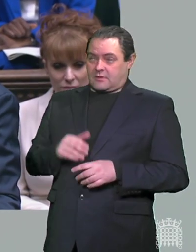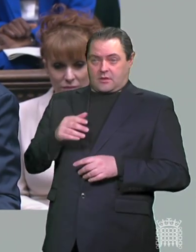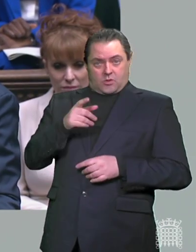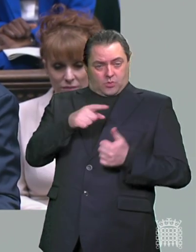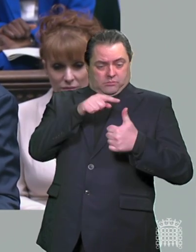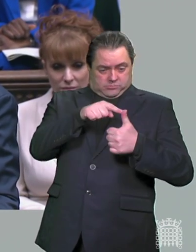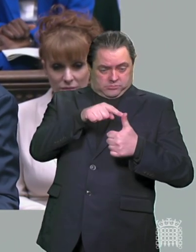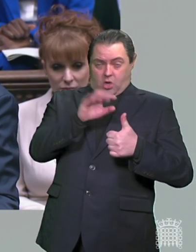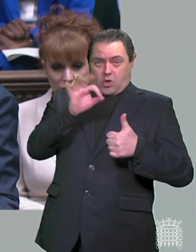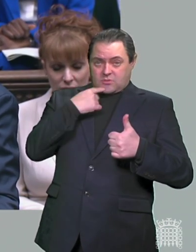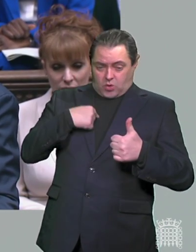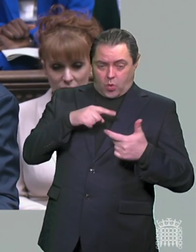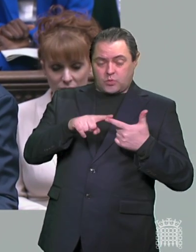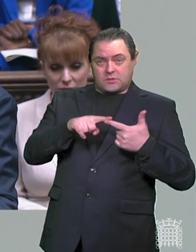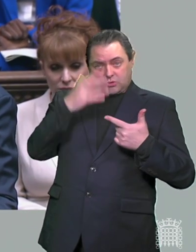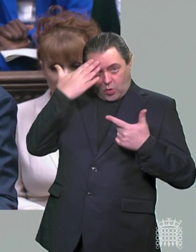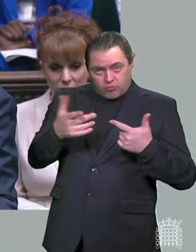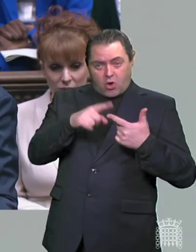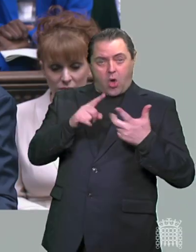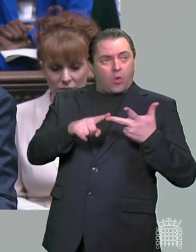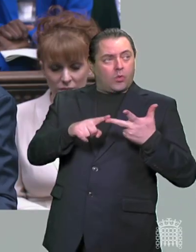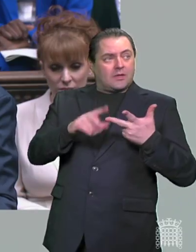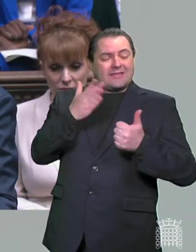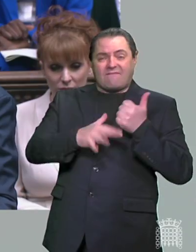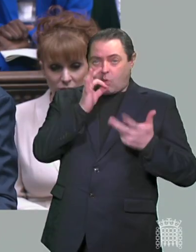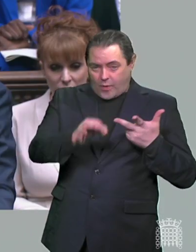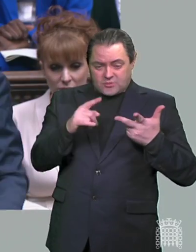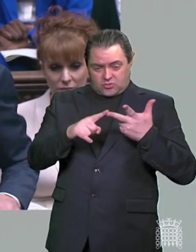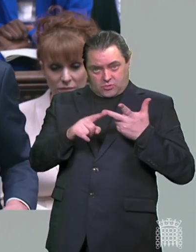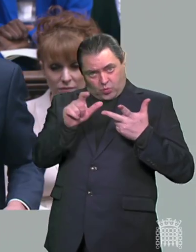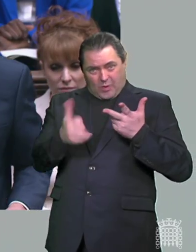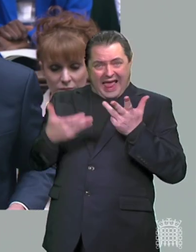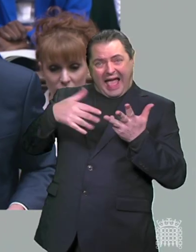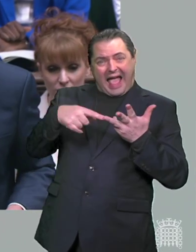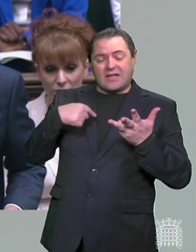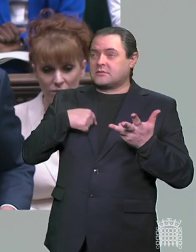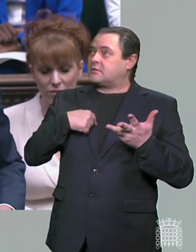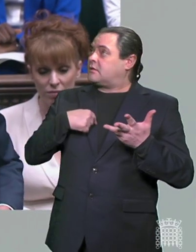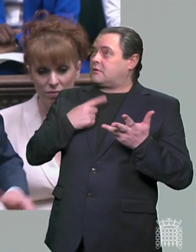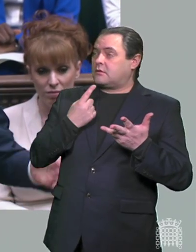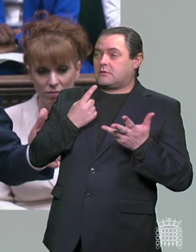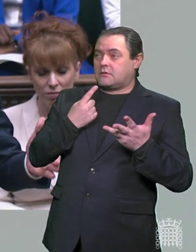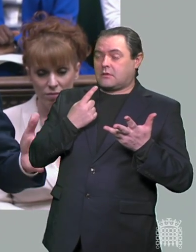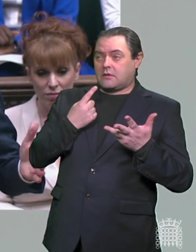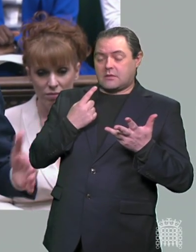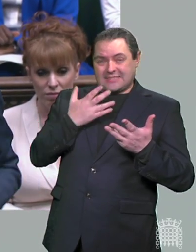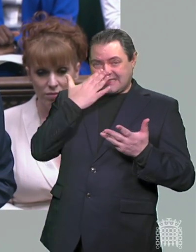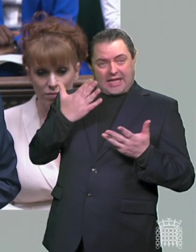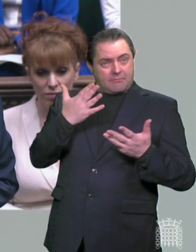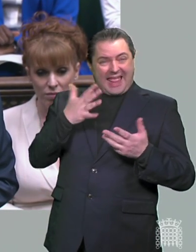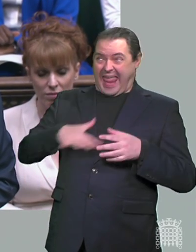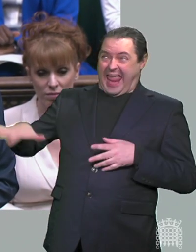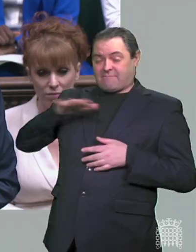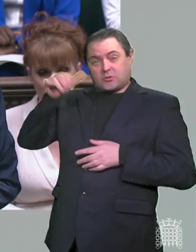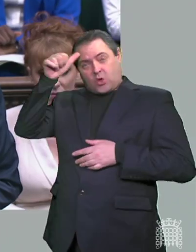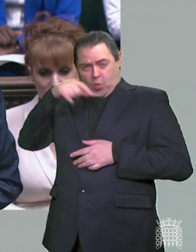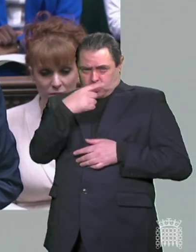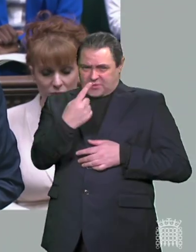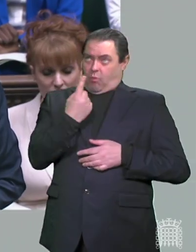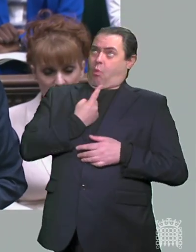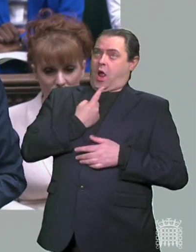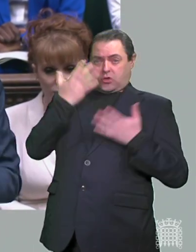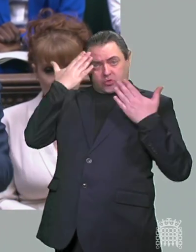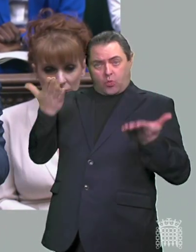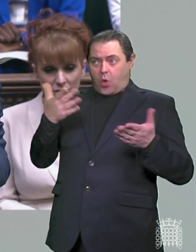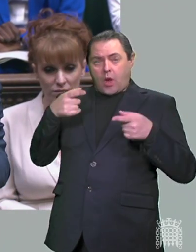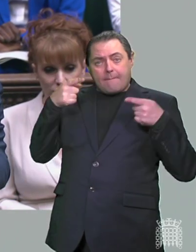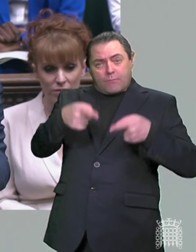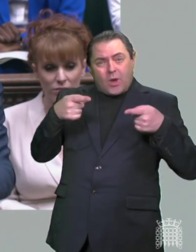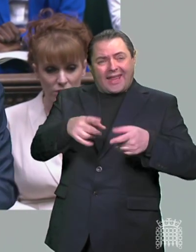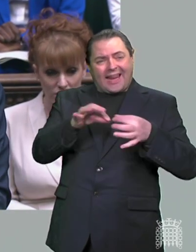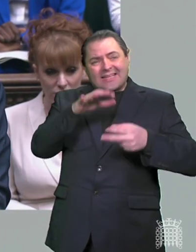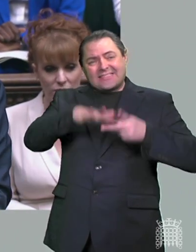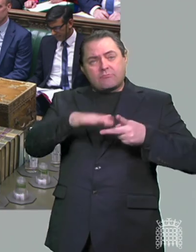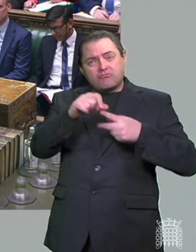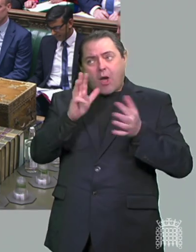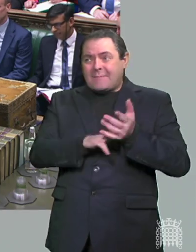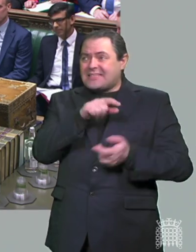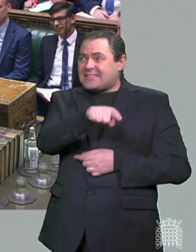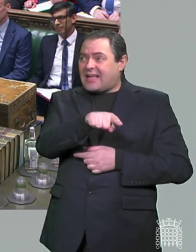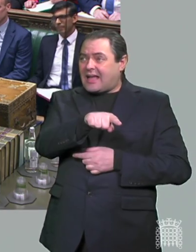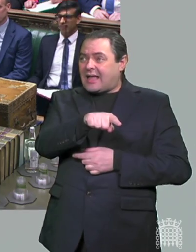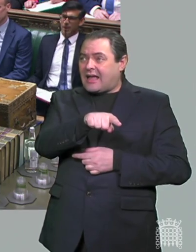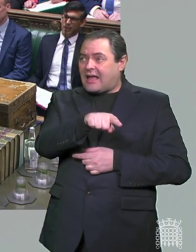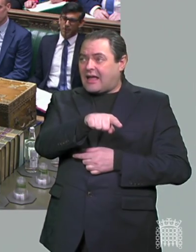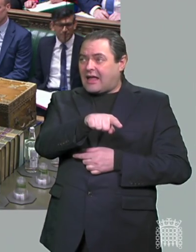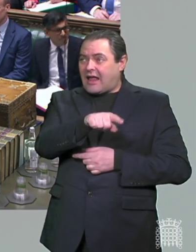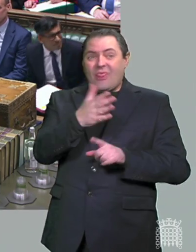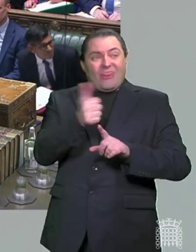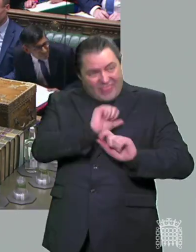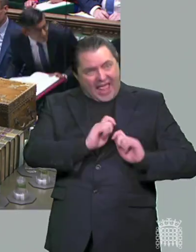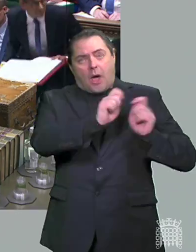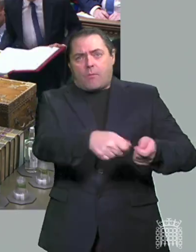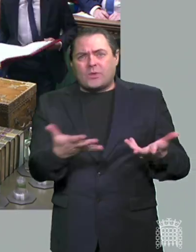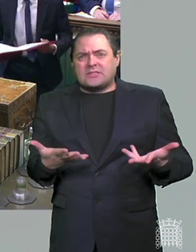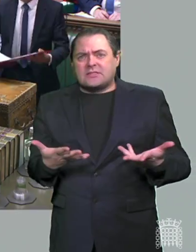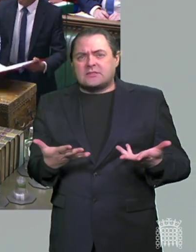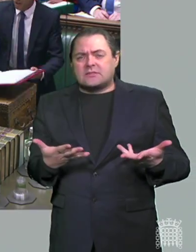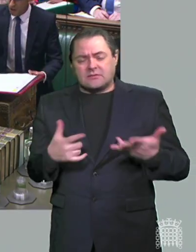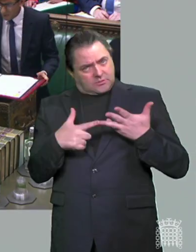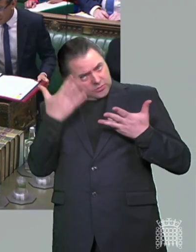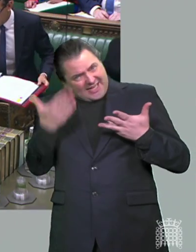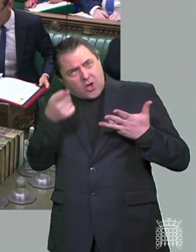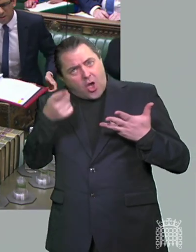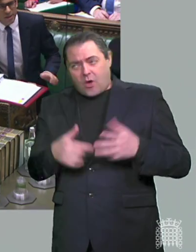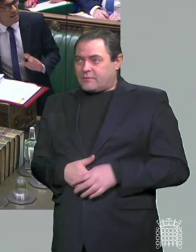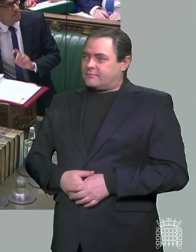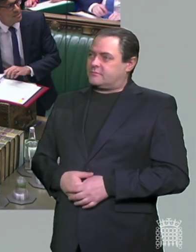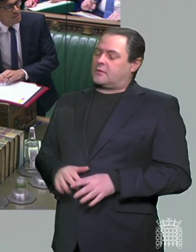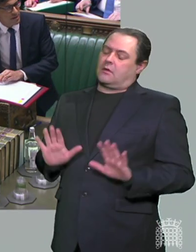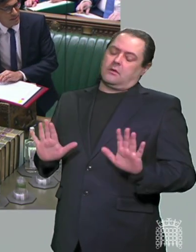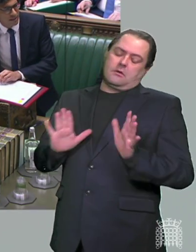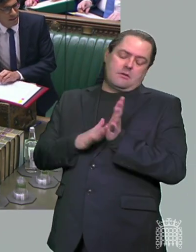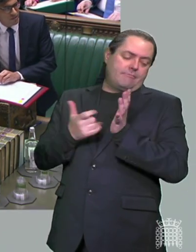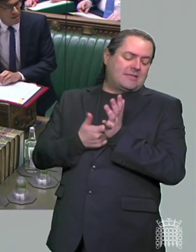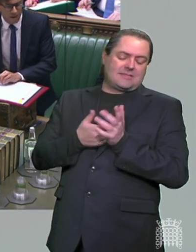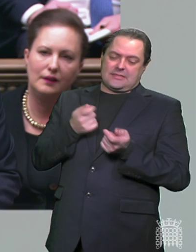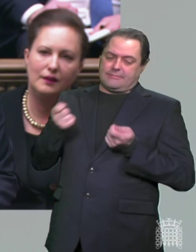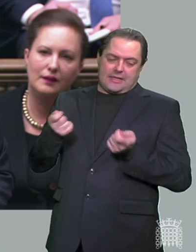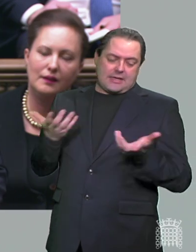Is the Prime Minister now going to claim that he is the only person who was completely unaware of serious allegations of bullying against the Deputy Prime Minister before he appointed him?